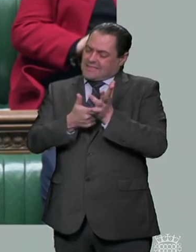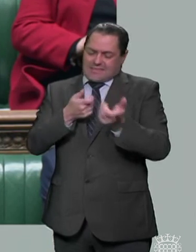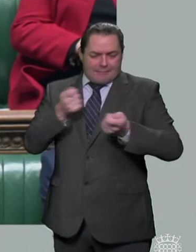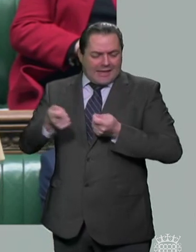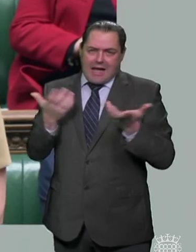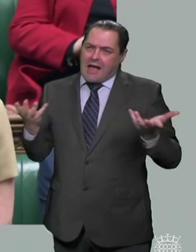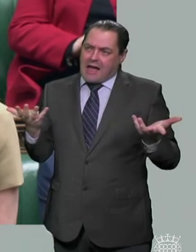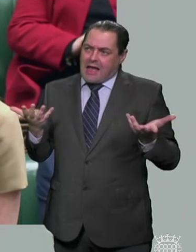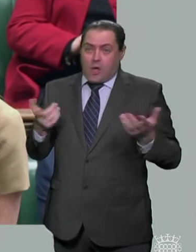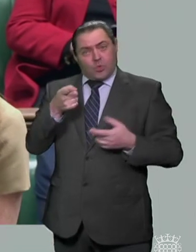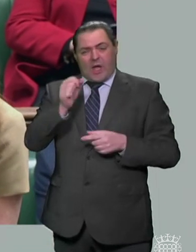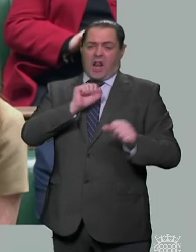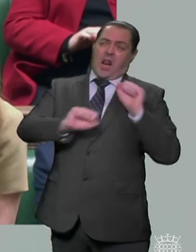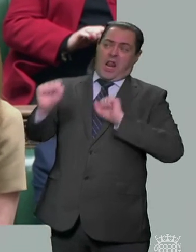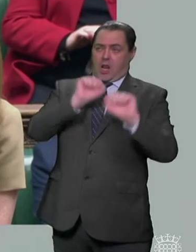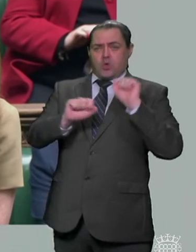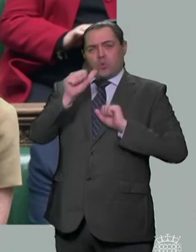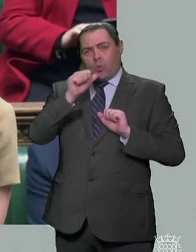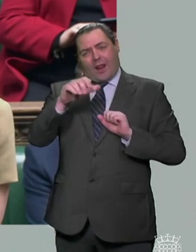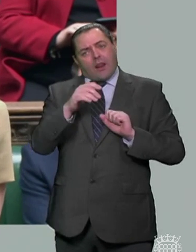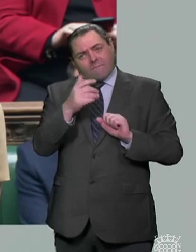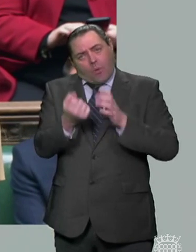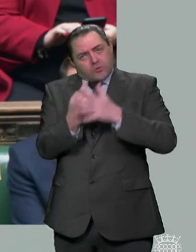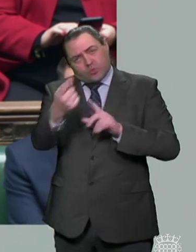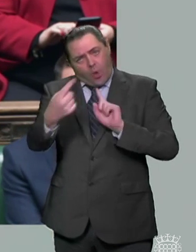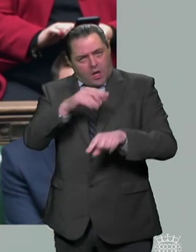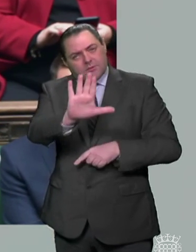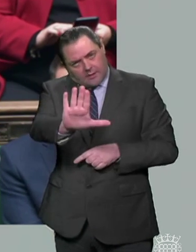The Prime Minister can chunter away, but he will have his opportunity in a minute.